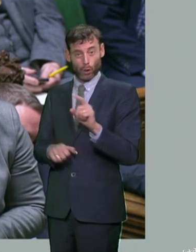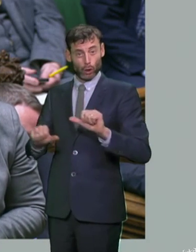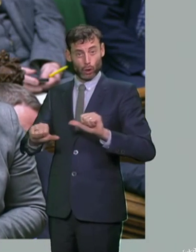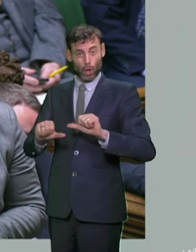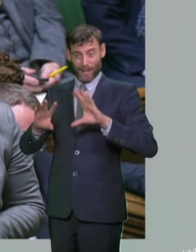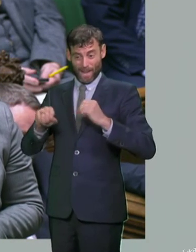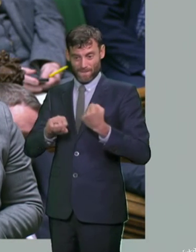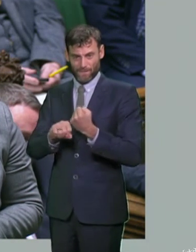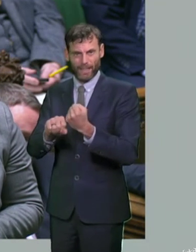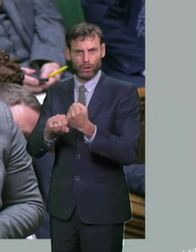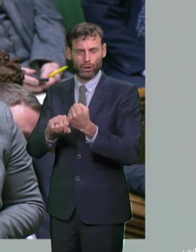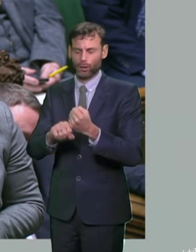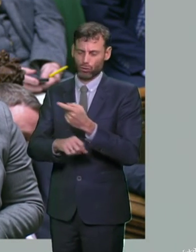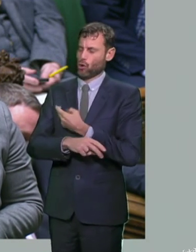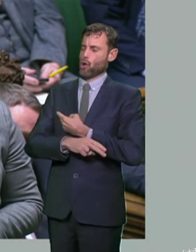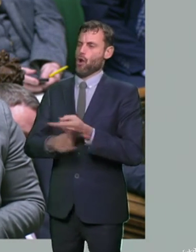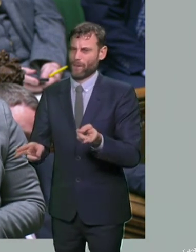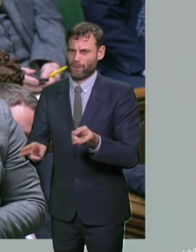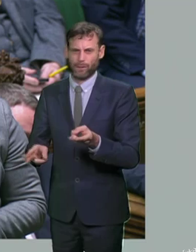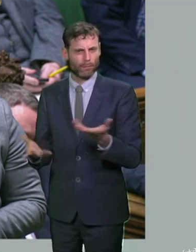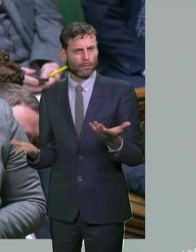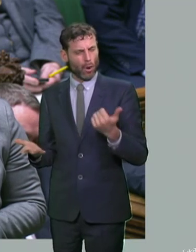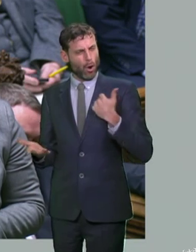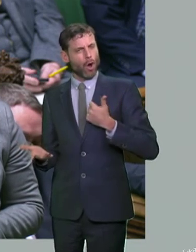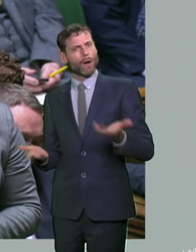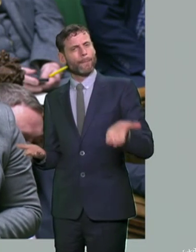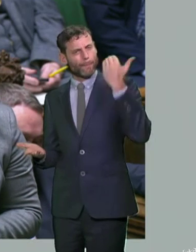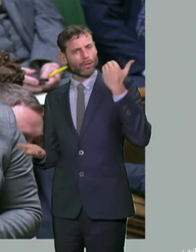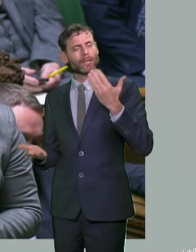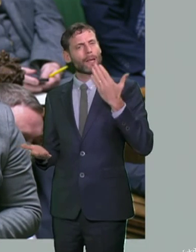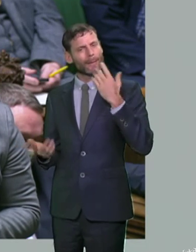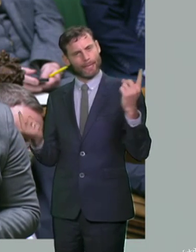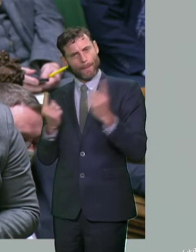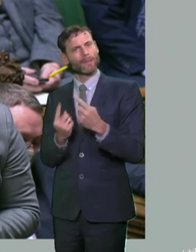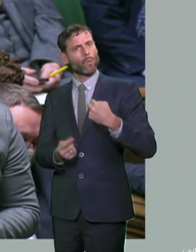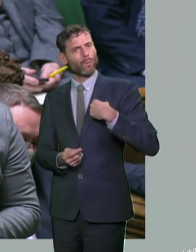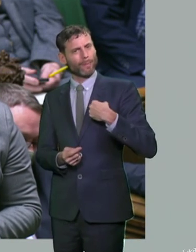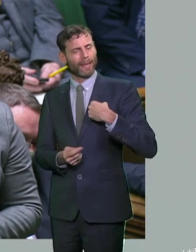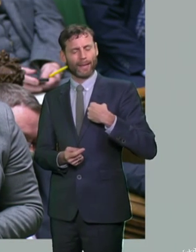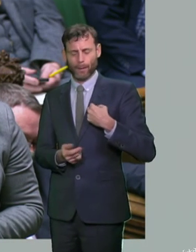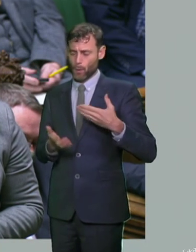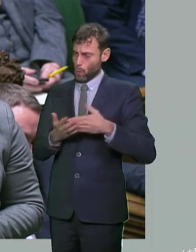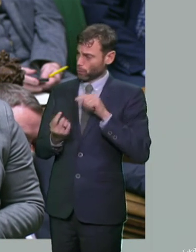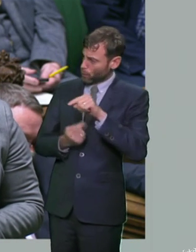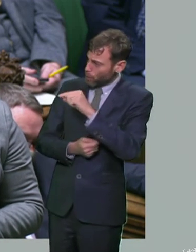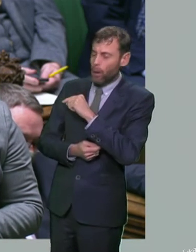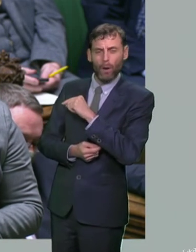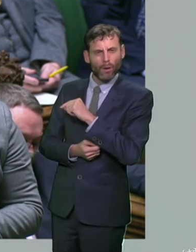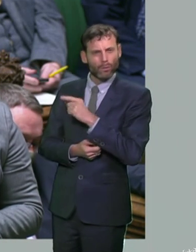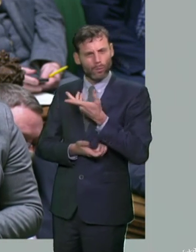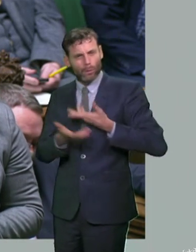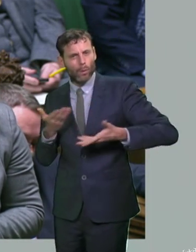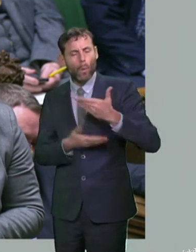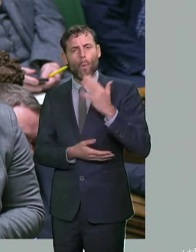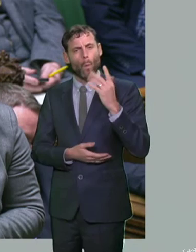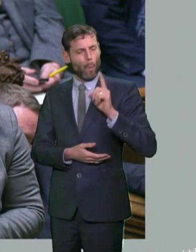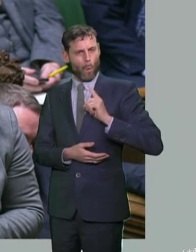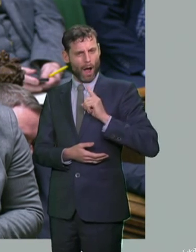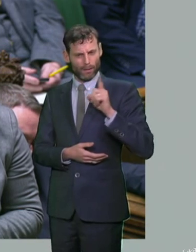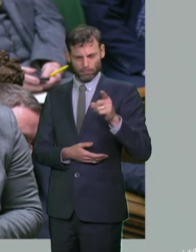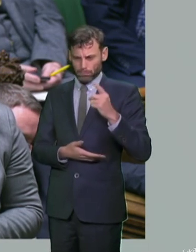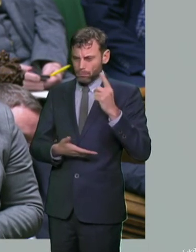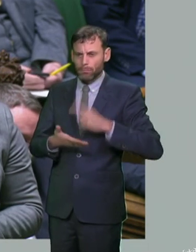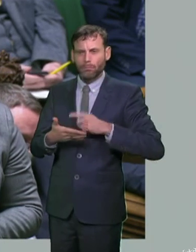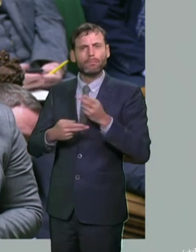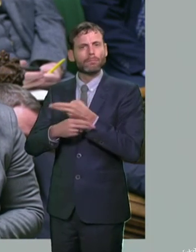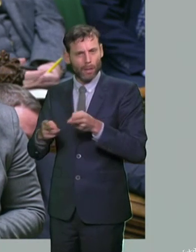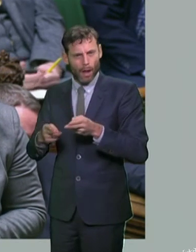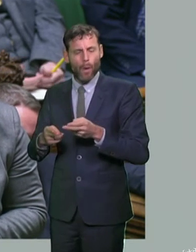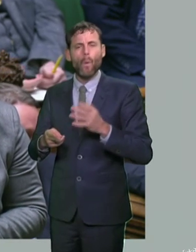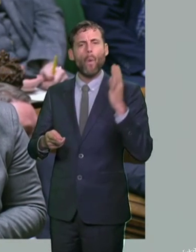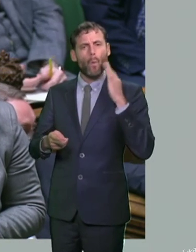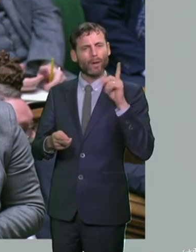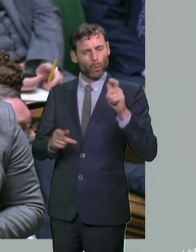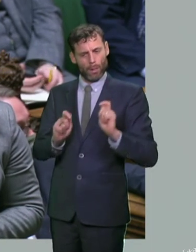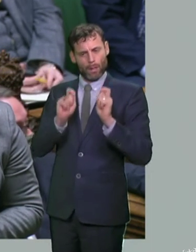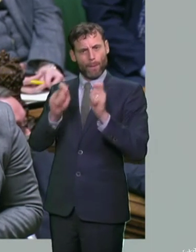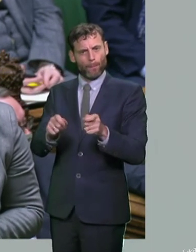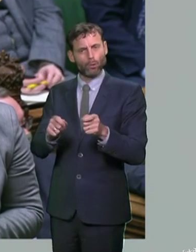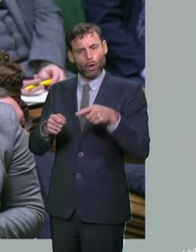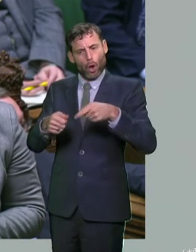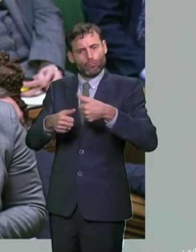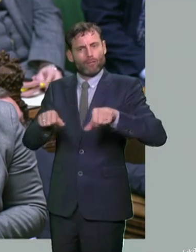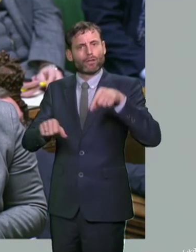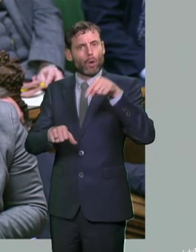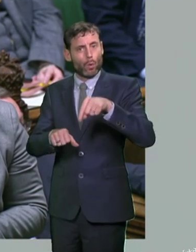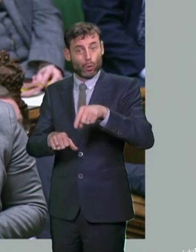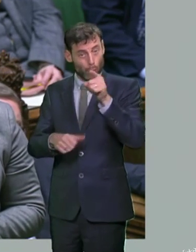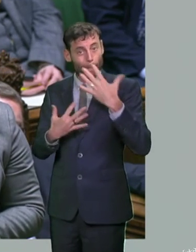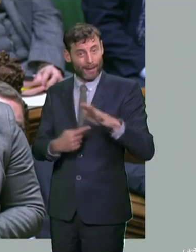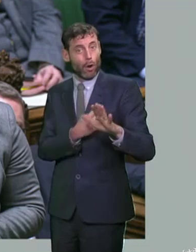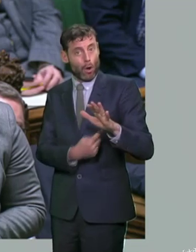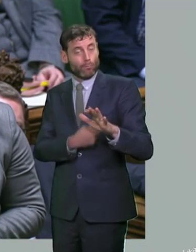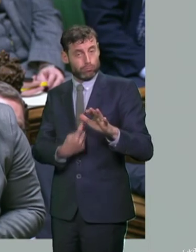There has been no apology for the incorrect statements in the House, so will the Prime Minister please meet me and representatives of Valneva, and will he tell me whether his Government have tabled proposals to reach the amicable resolution that was promised from the Dispatch Box?